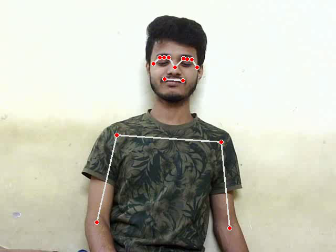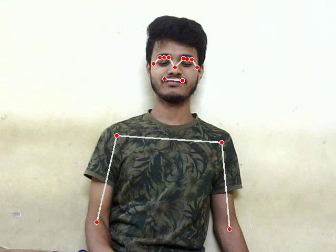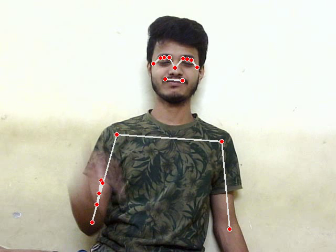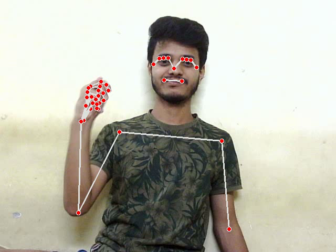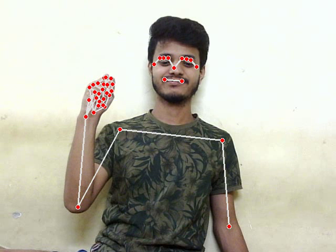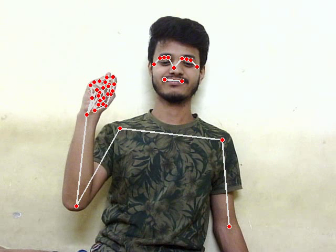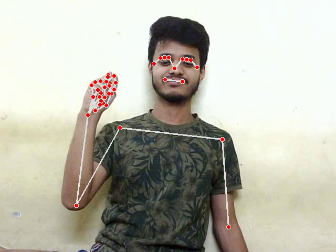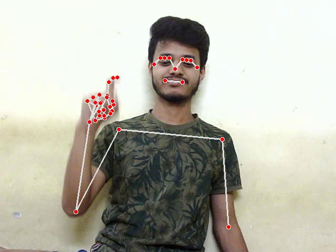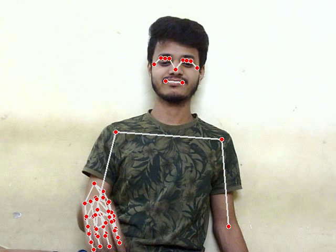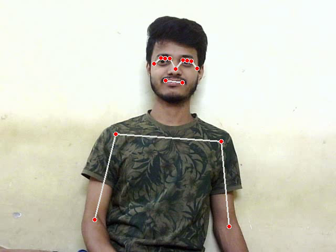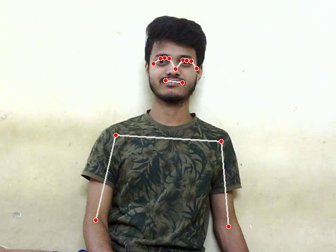bathroom